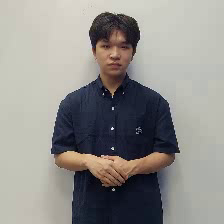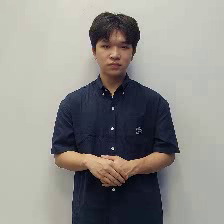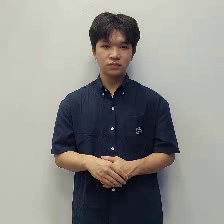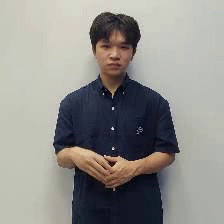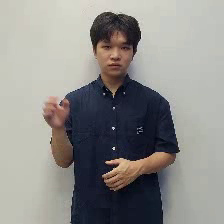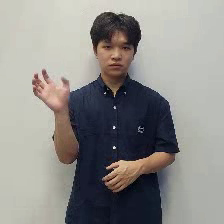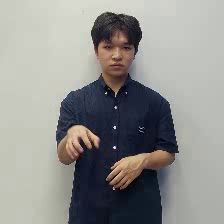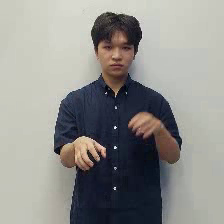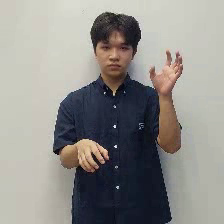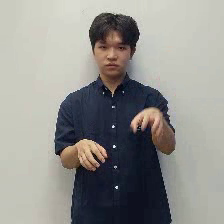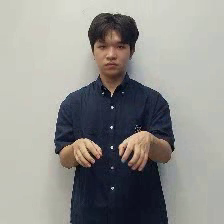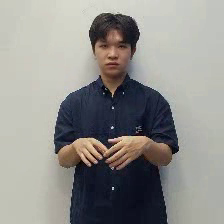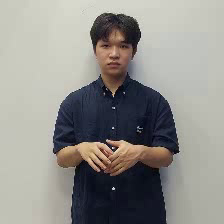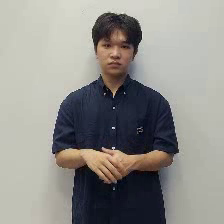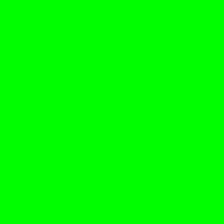Con gấu